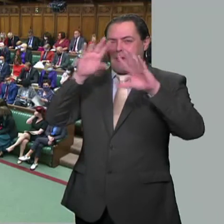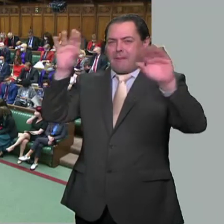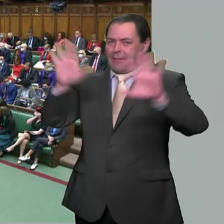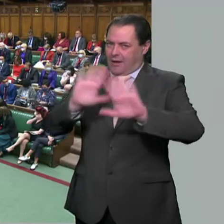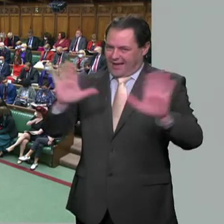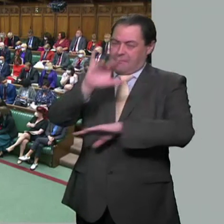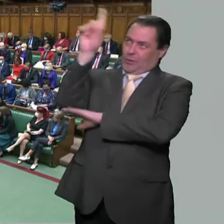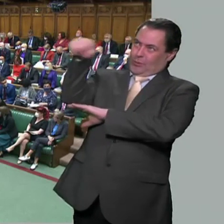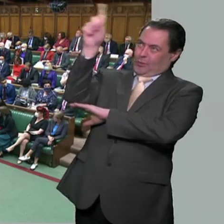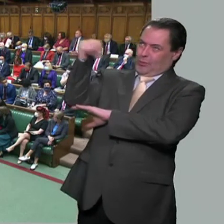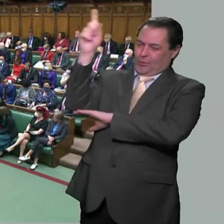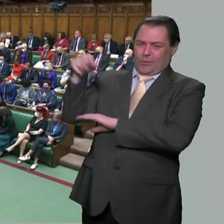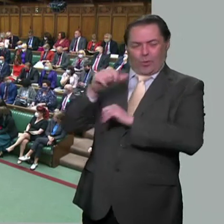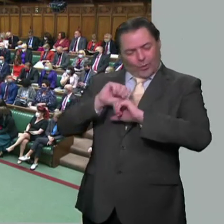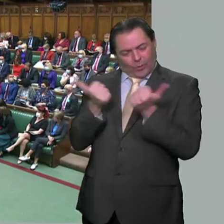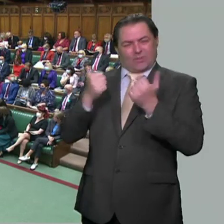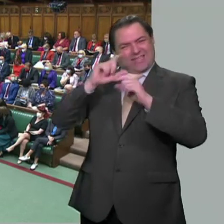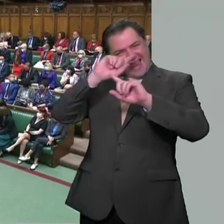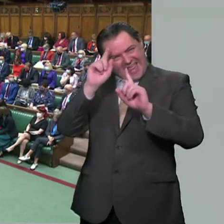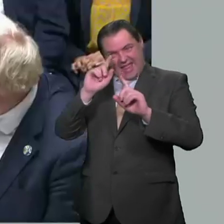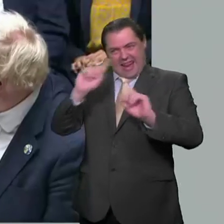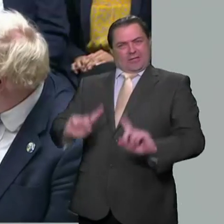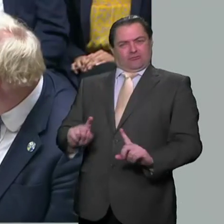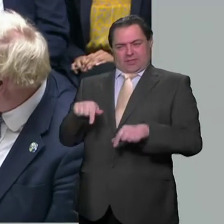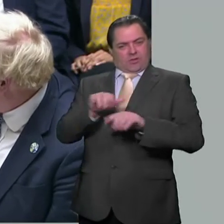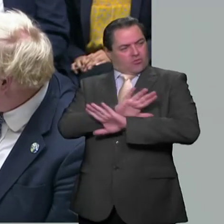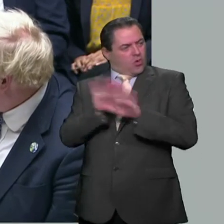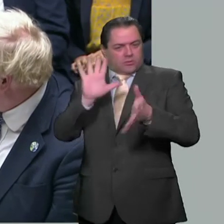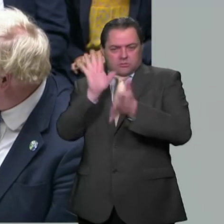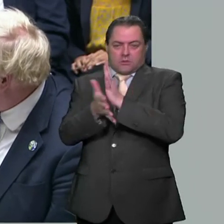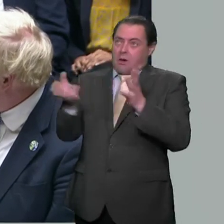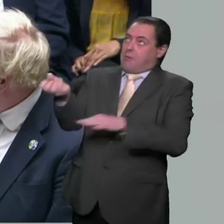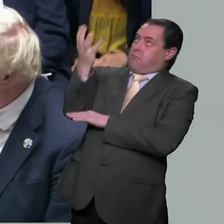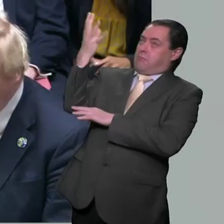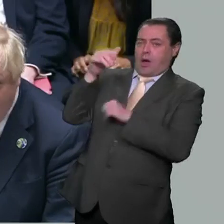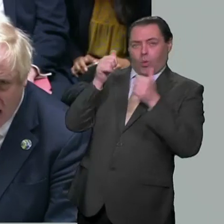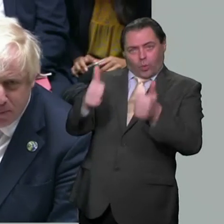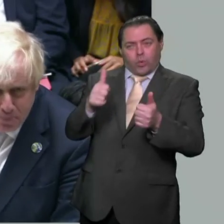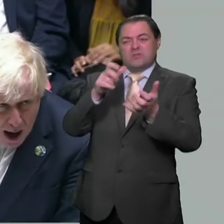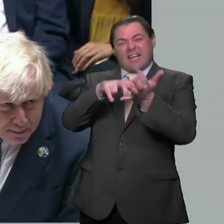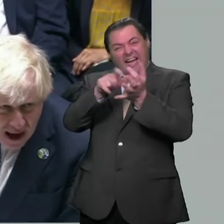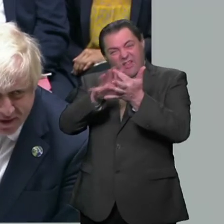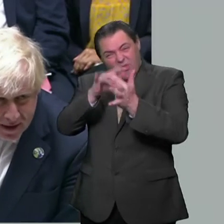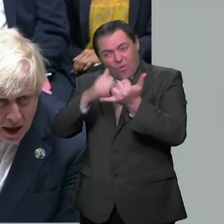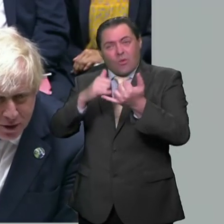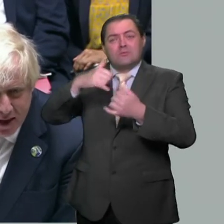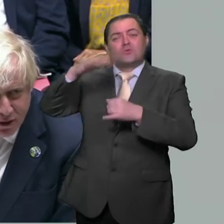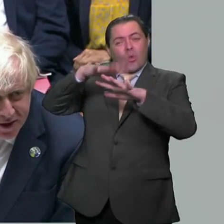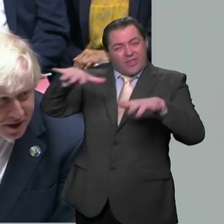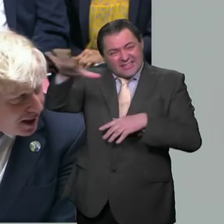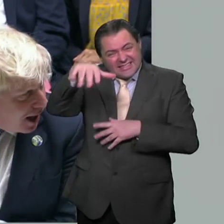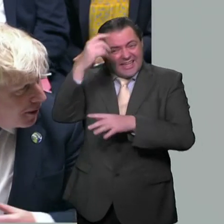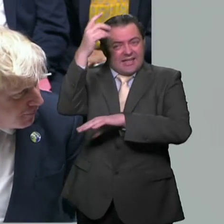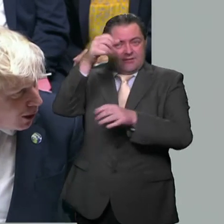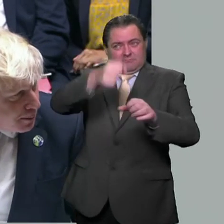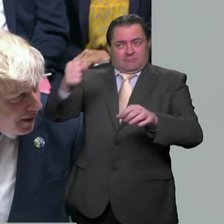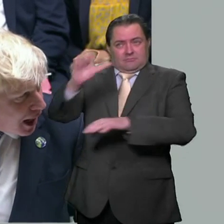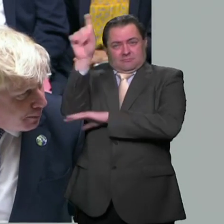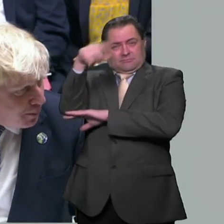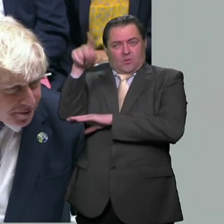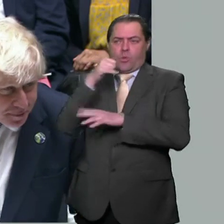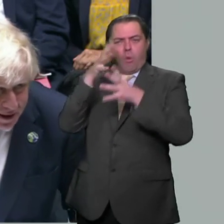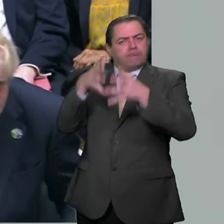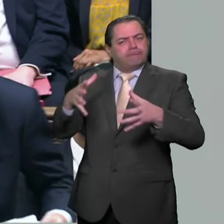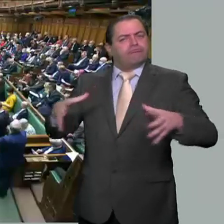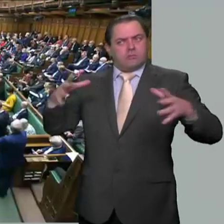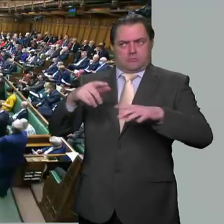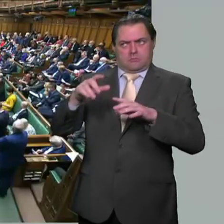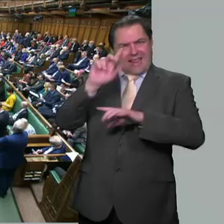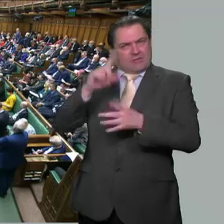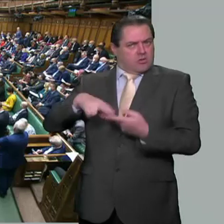It is clean, green energy produced off Cleethorpes in the North sea, and we are going to be massively increasing the volume of that output.